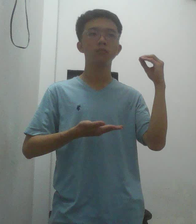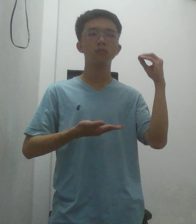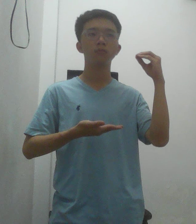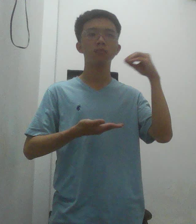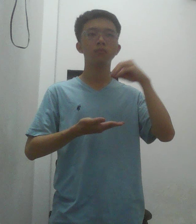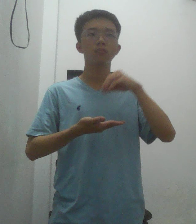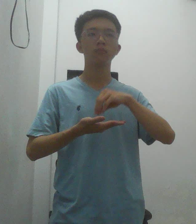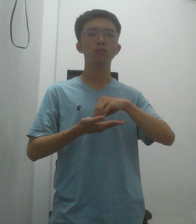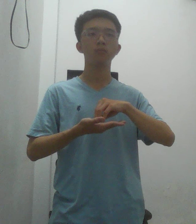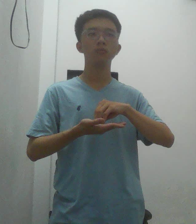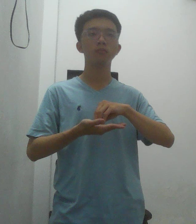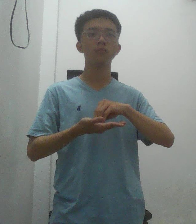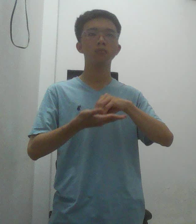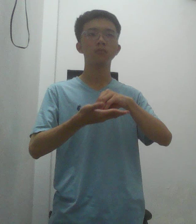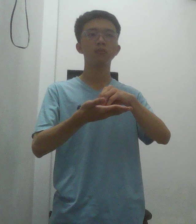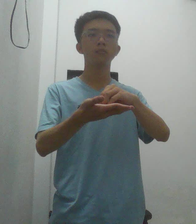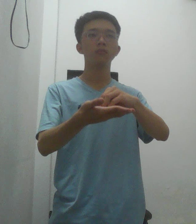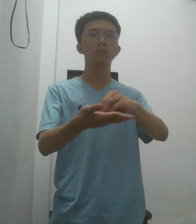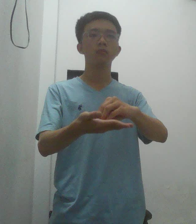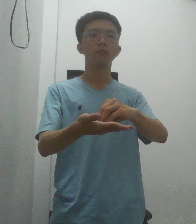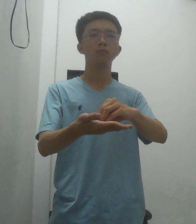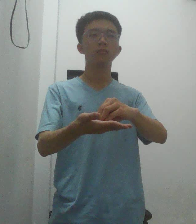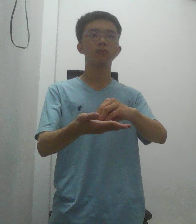san pham